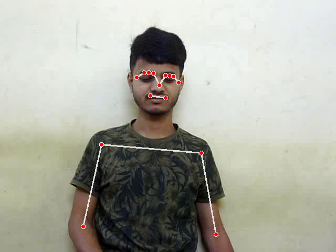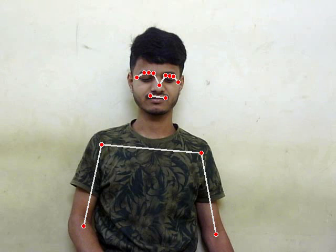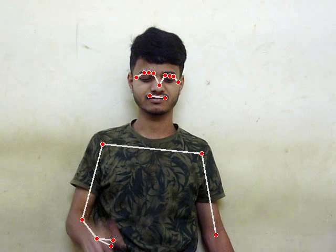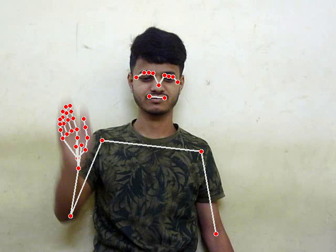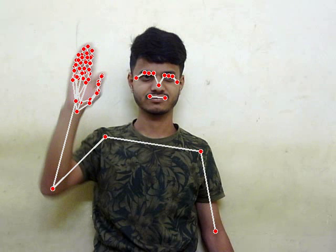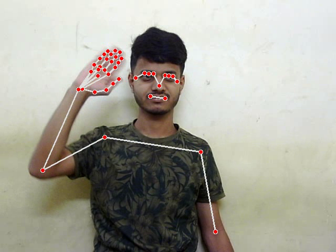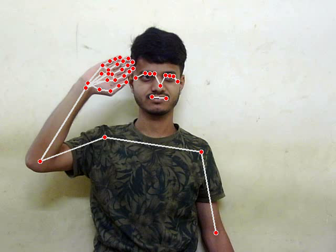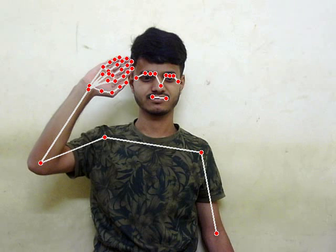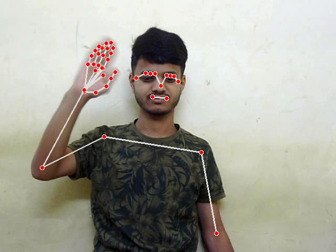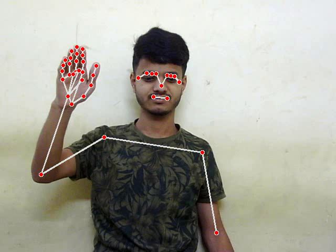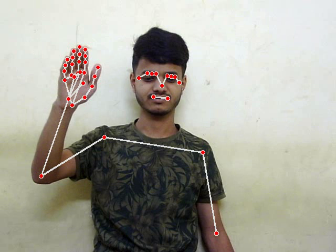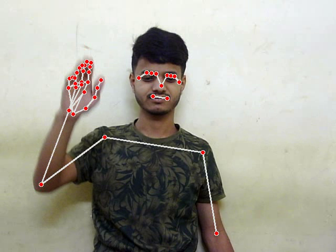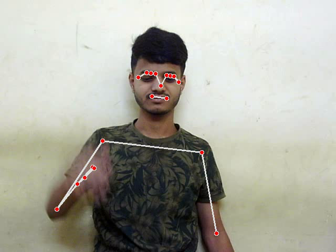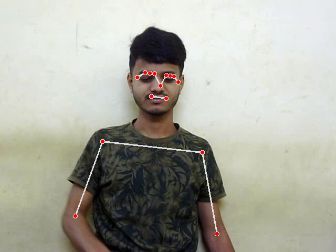hello